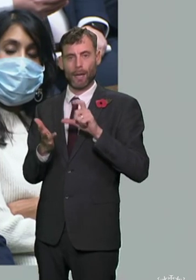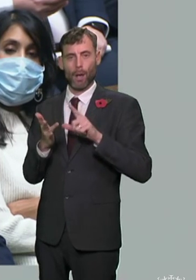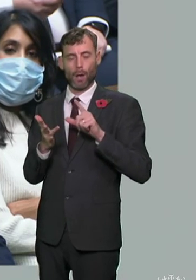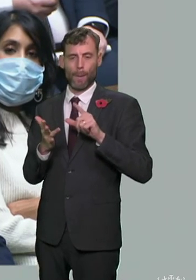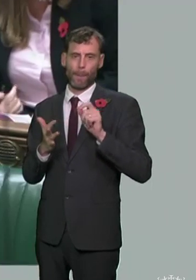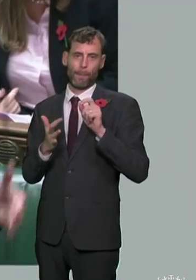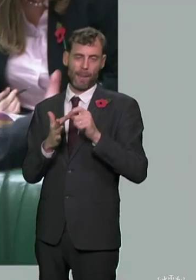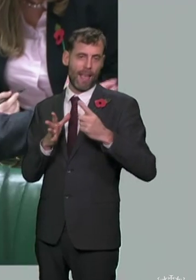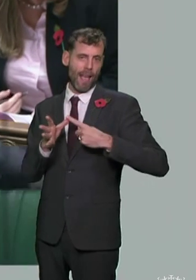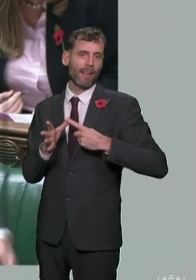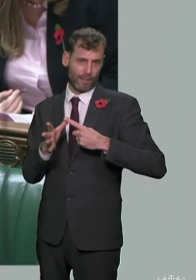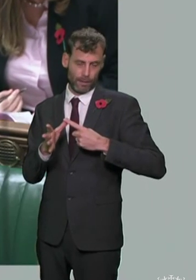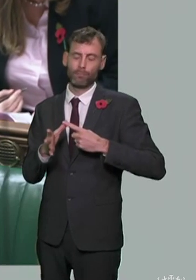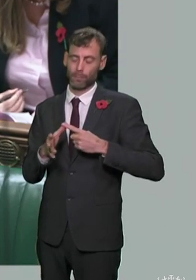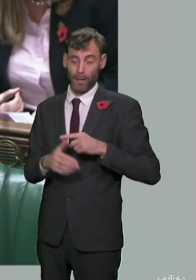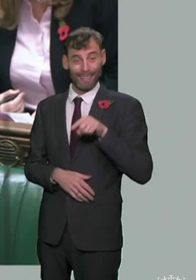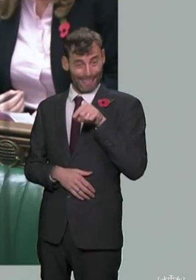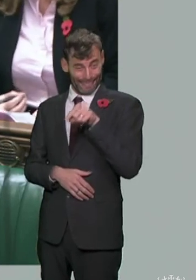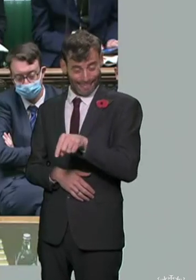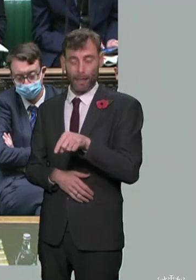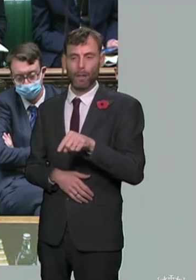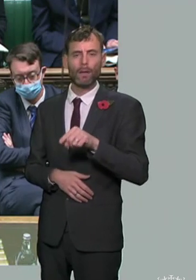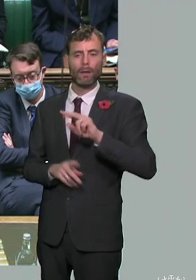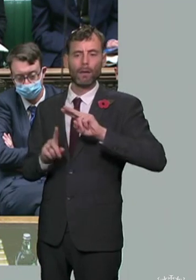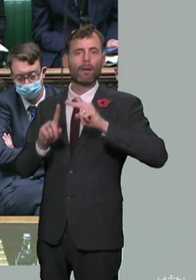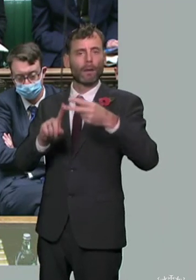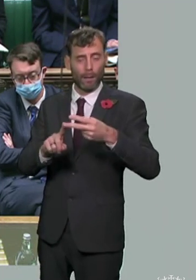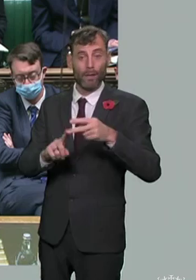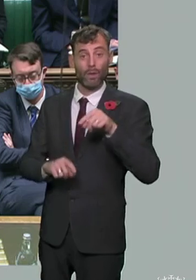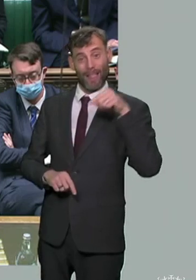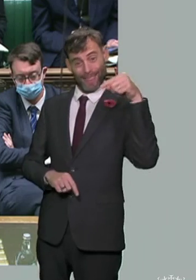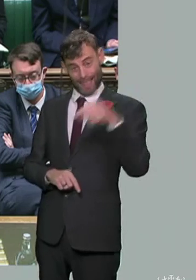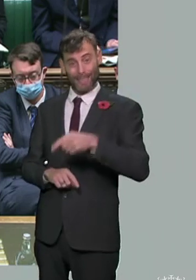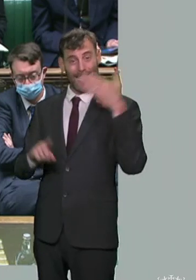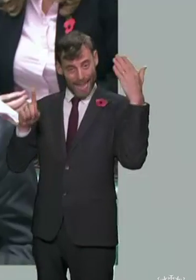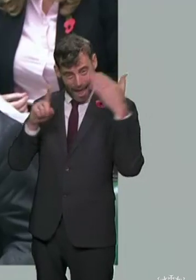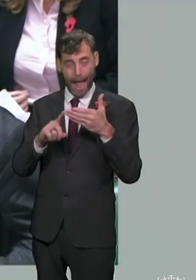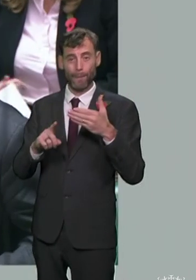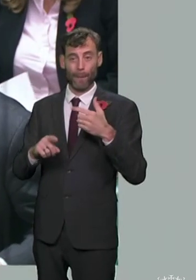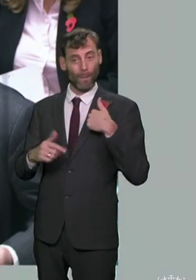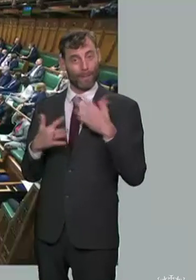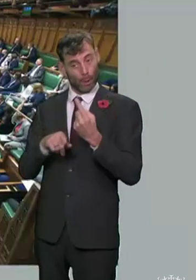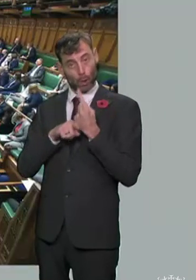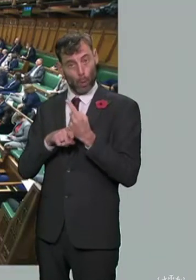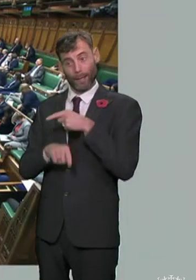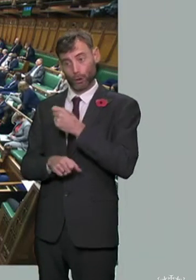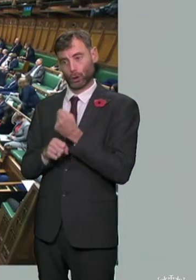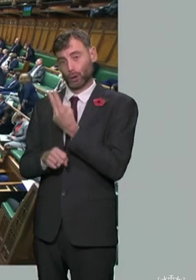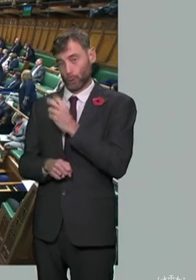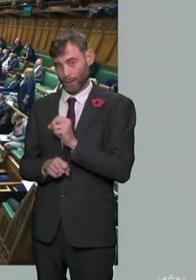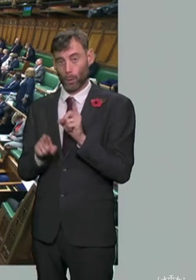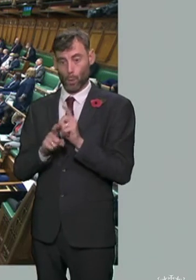That is what needs to happen. That is the posture of the G20 and of our friends and allies around the world.